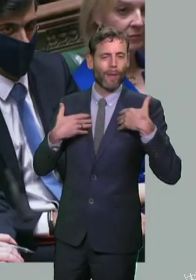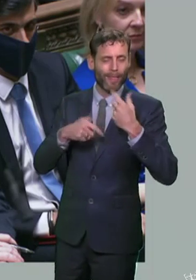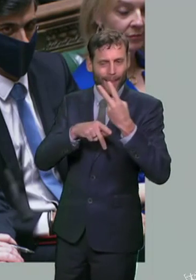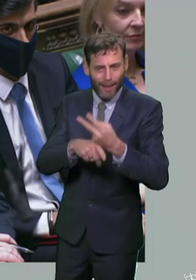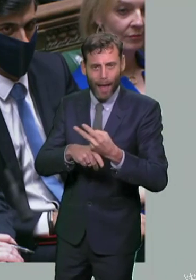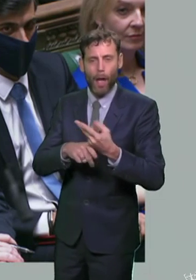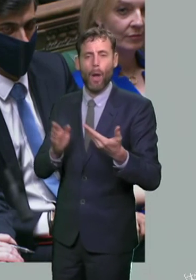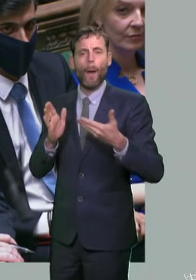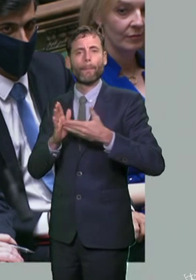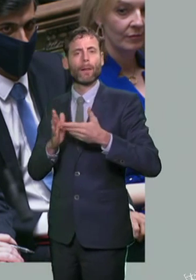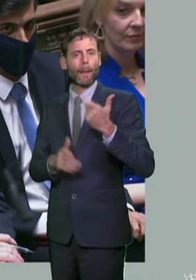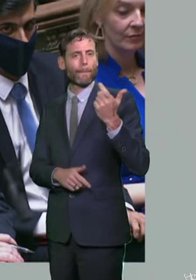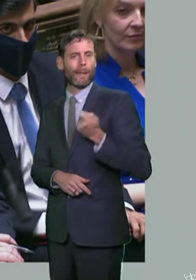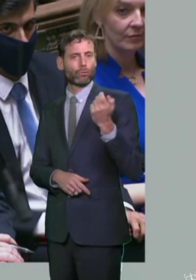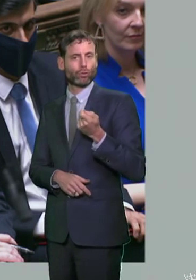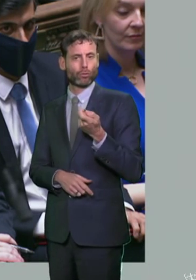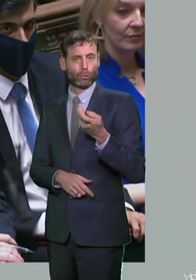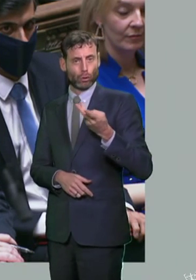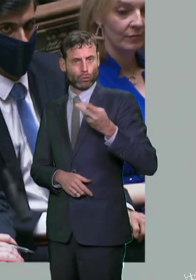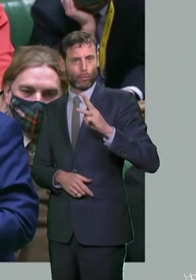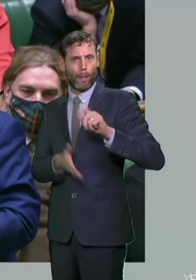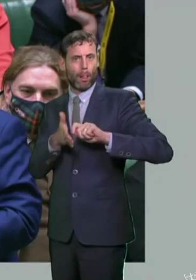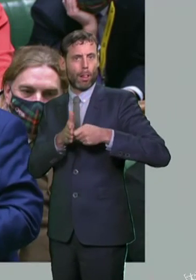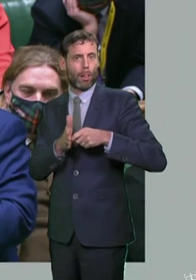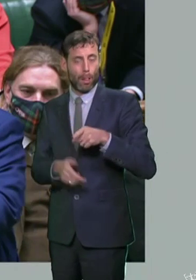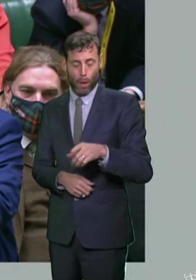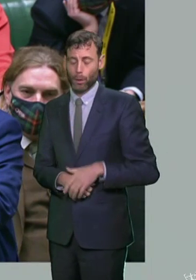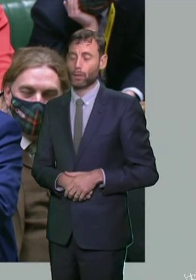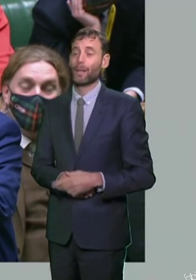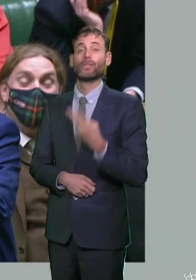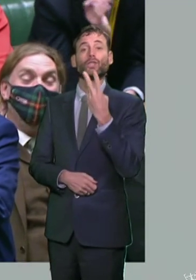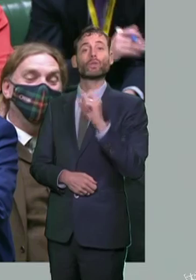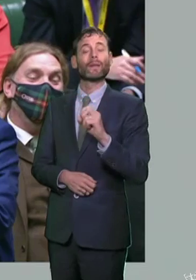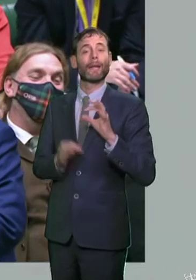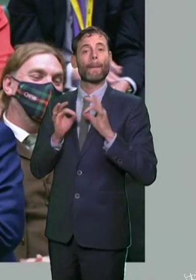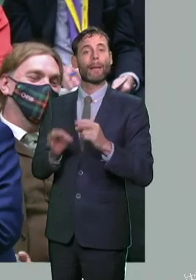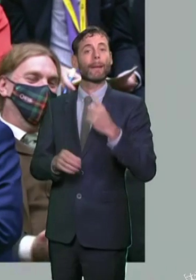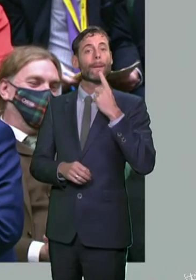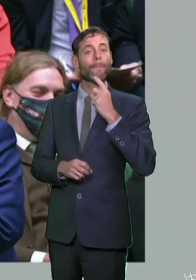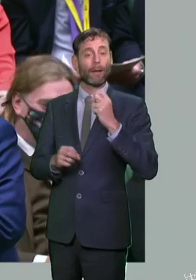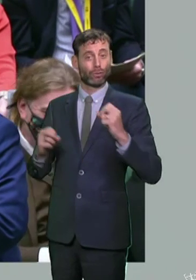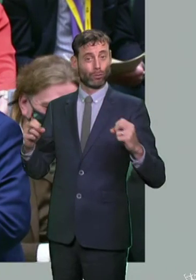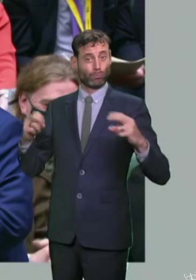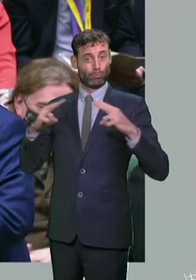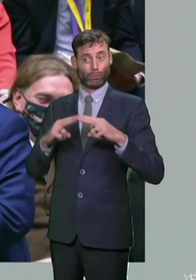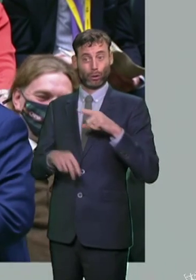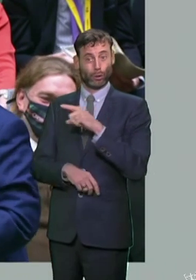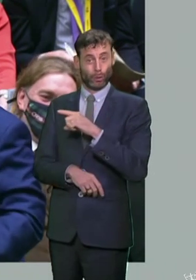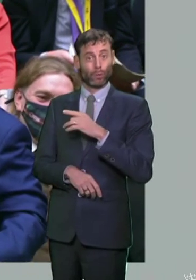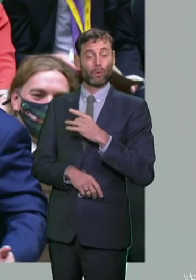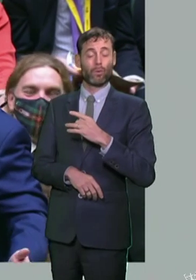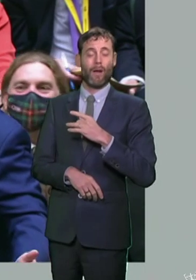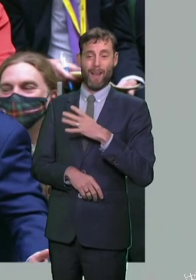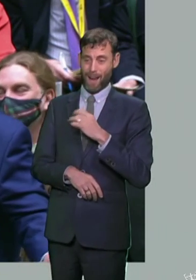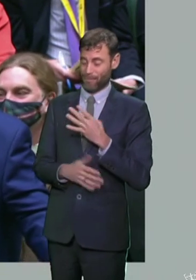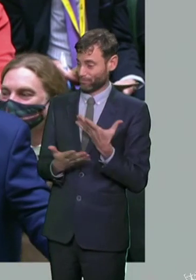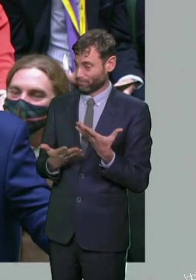And who can possibly forget the £20 billion bridge to Ireland that evaporated into thin air?